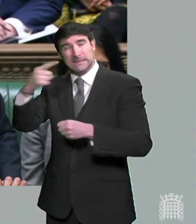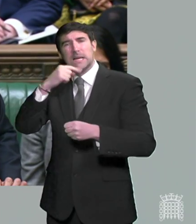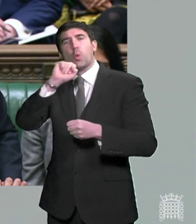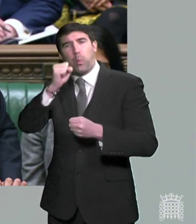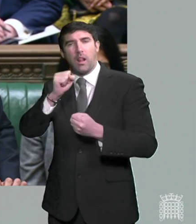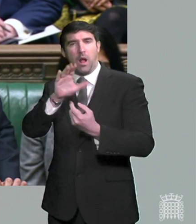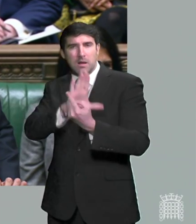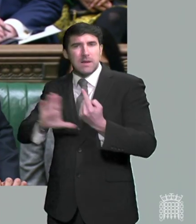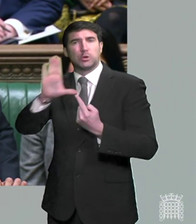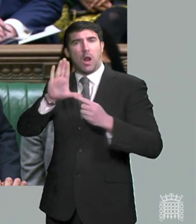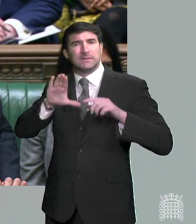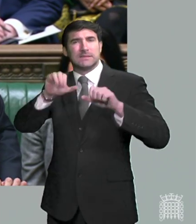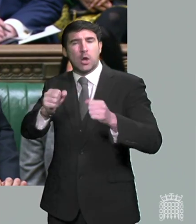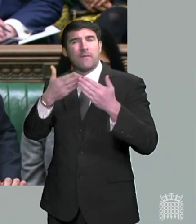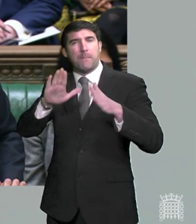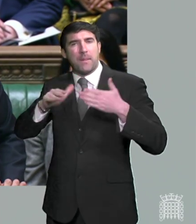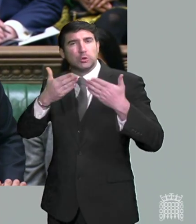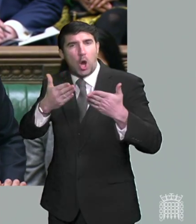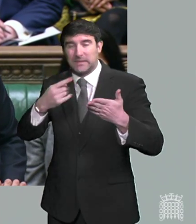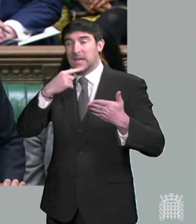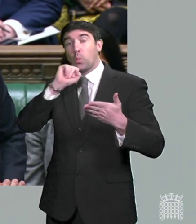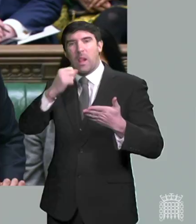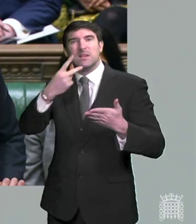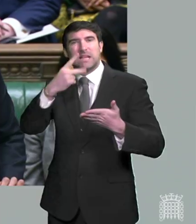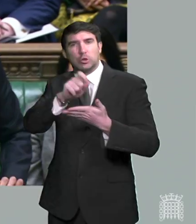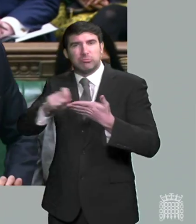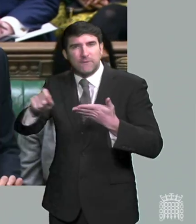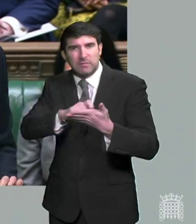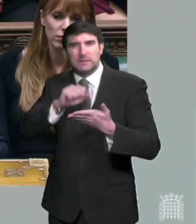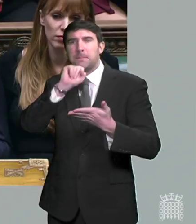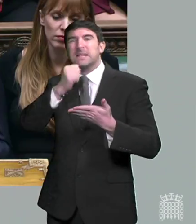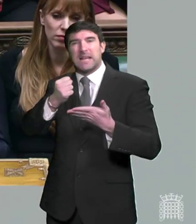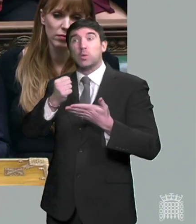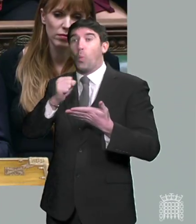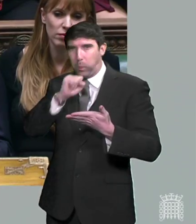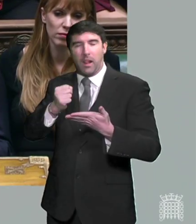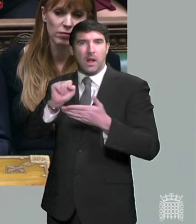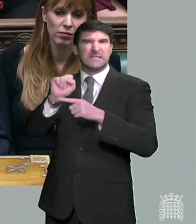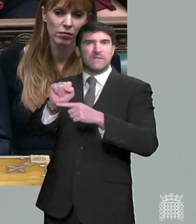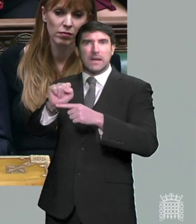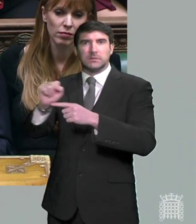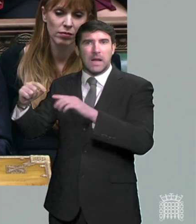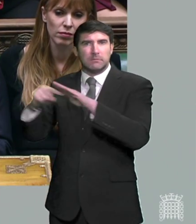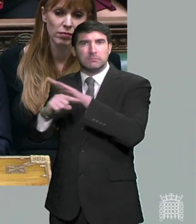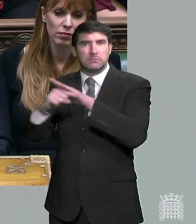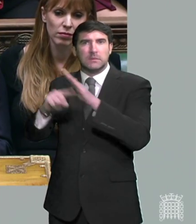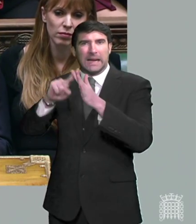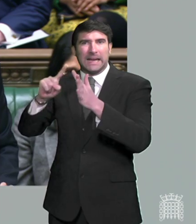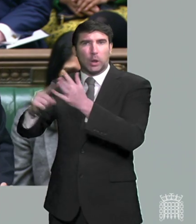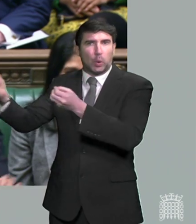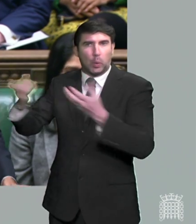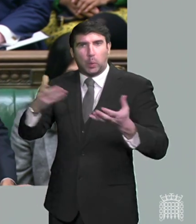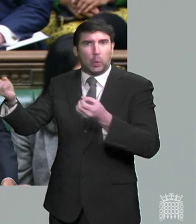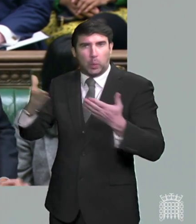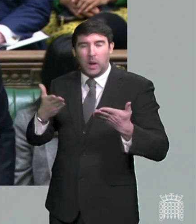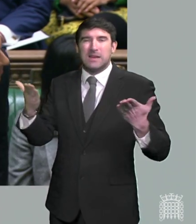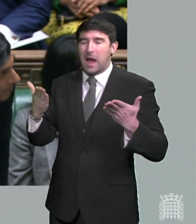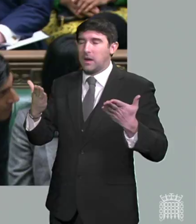He promised to have a second referendum. He promised to defend the mass migration of the EU, and now we are apparently led to believe—